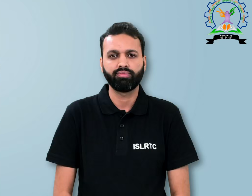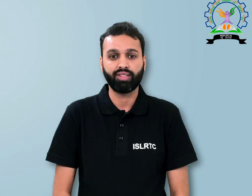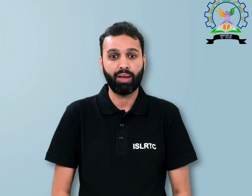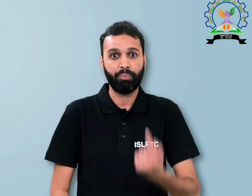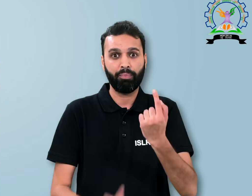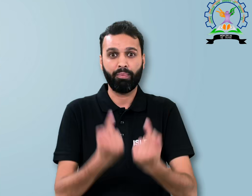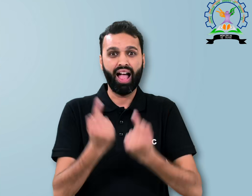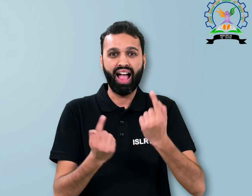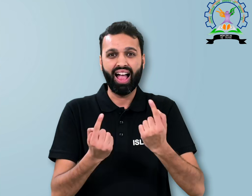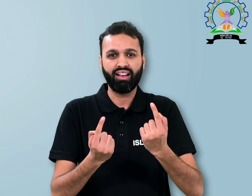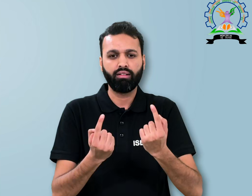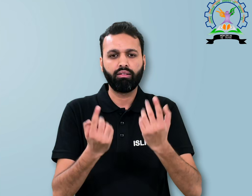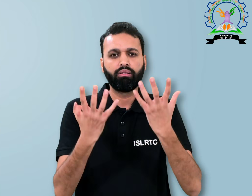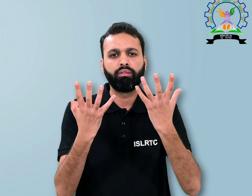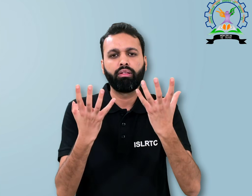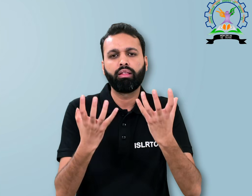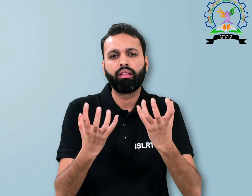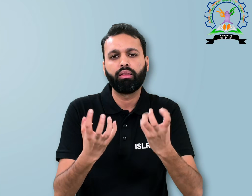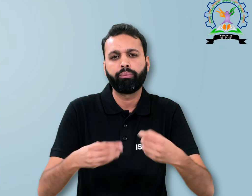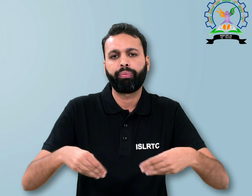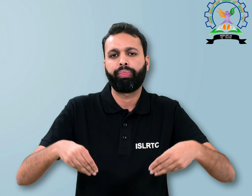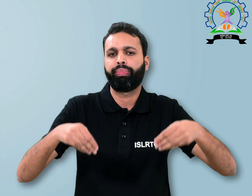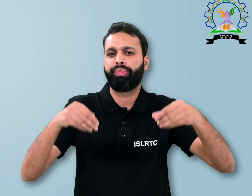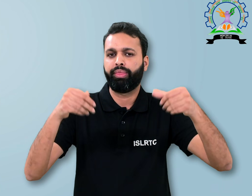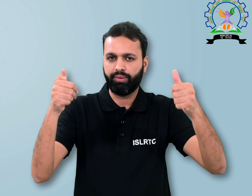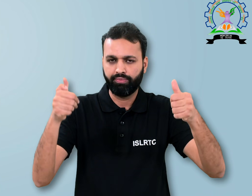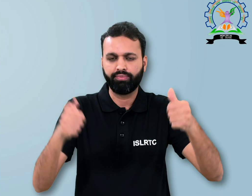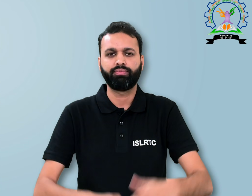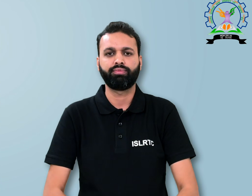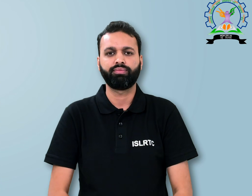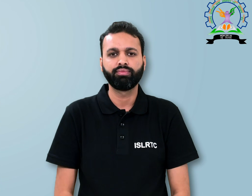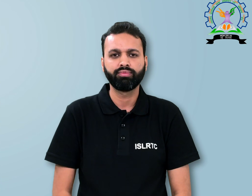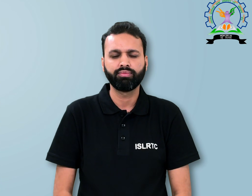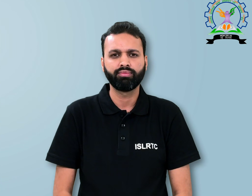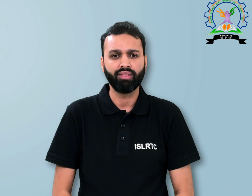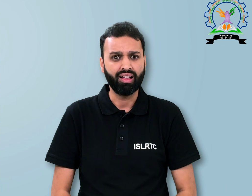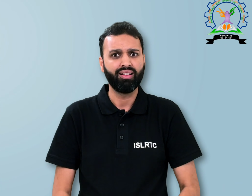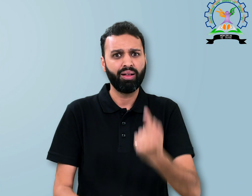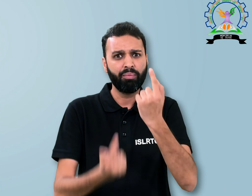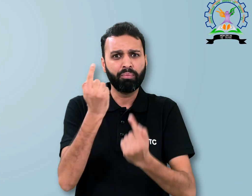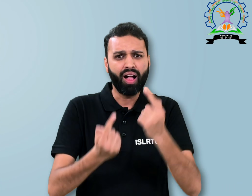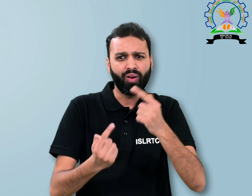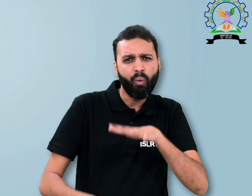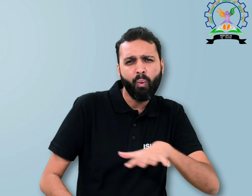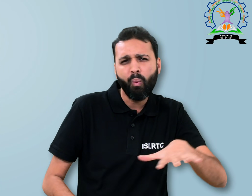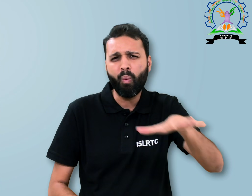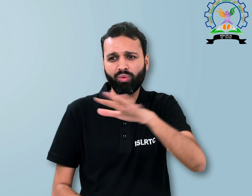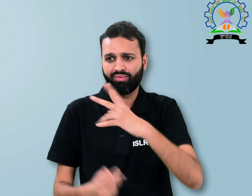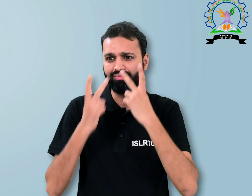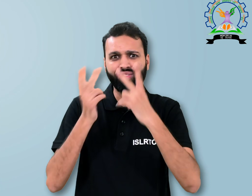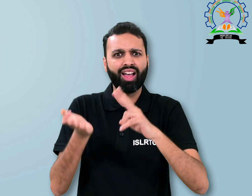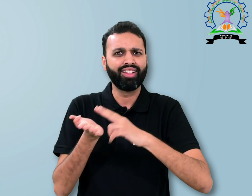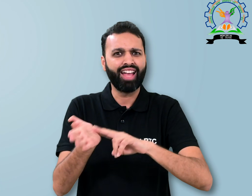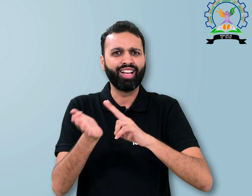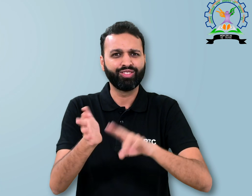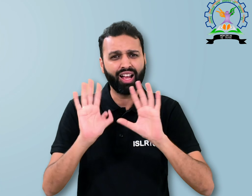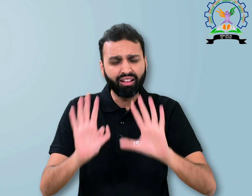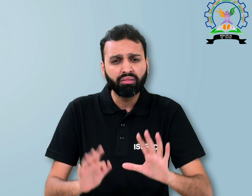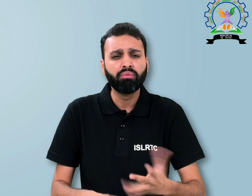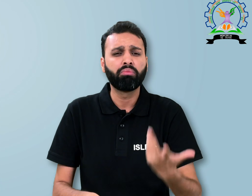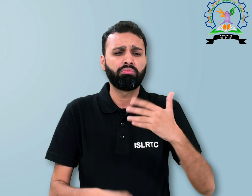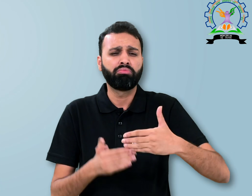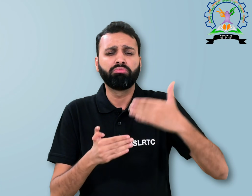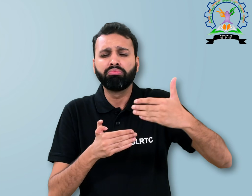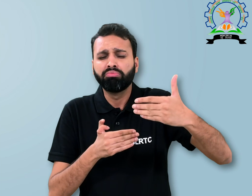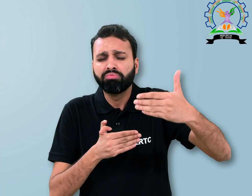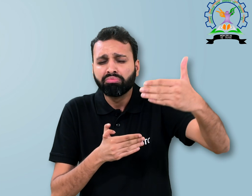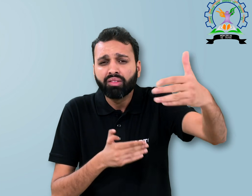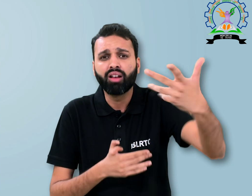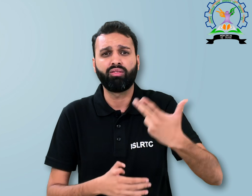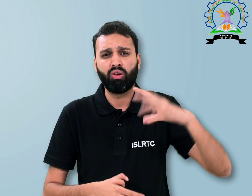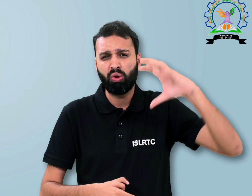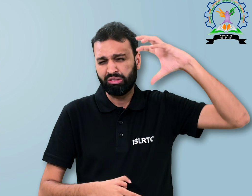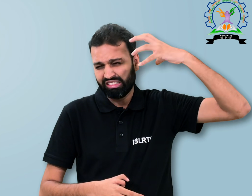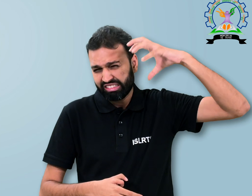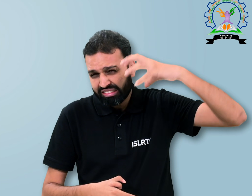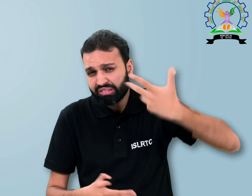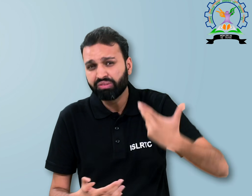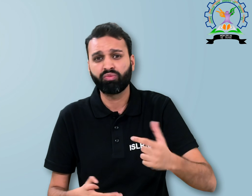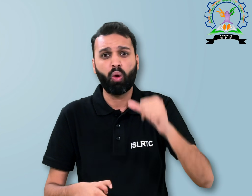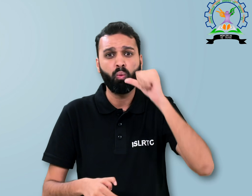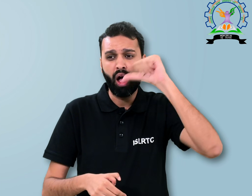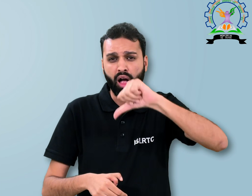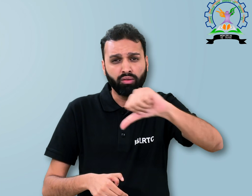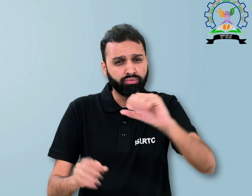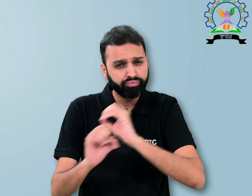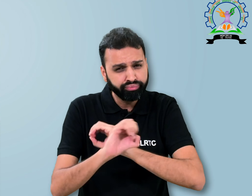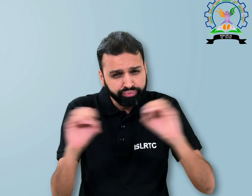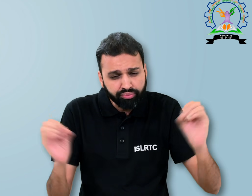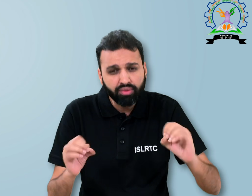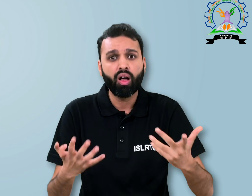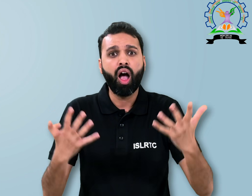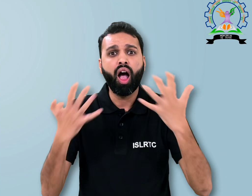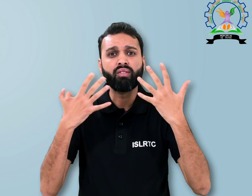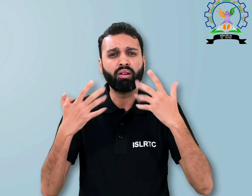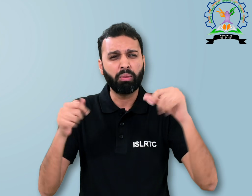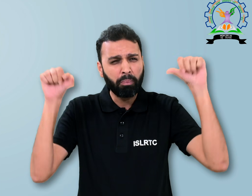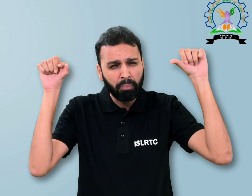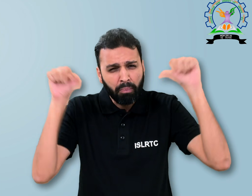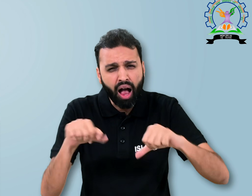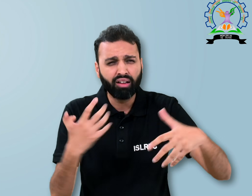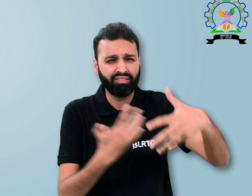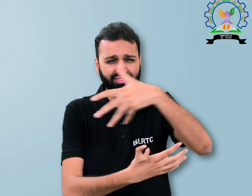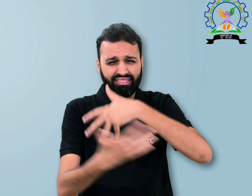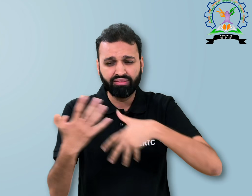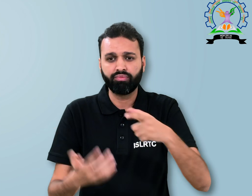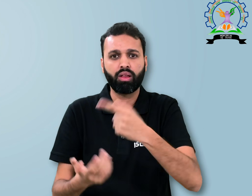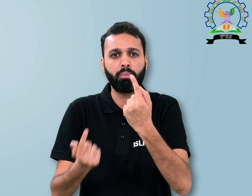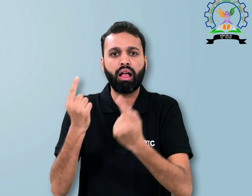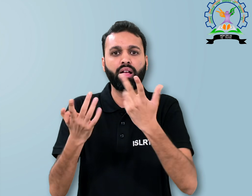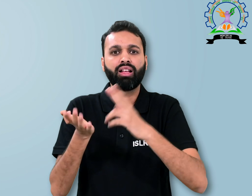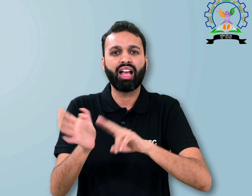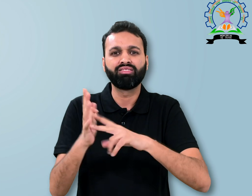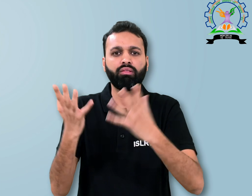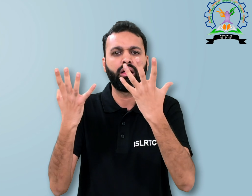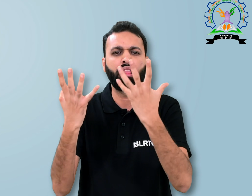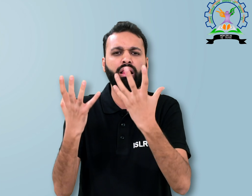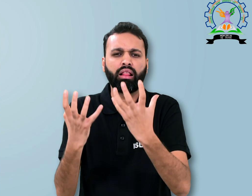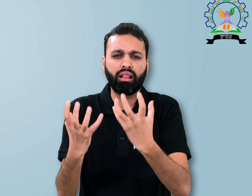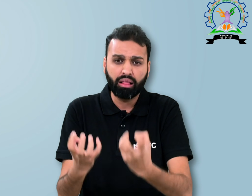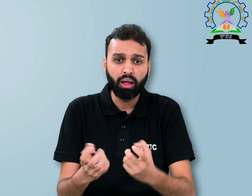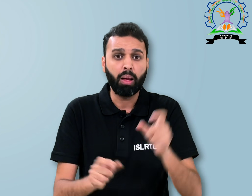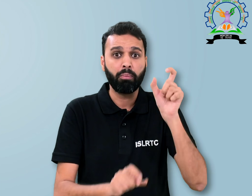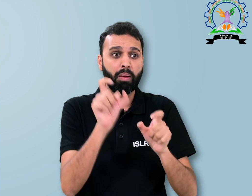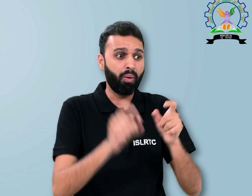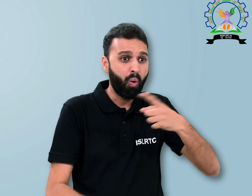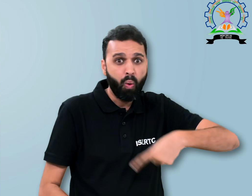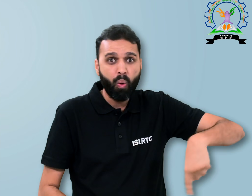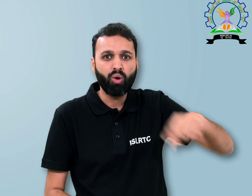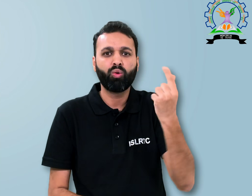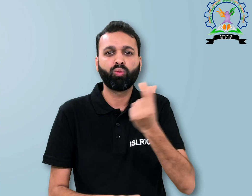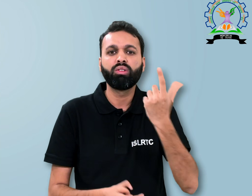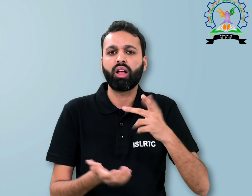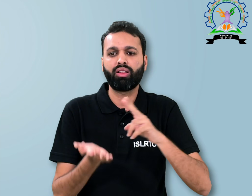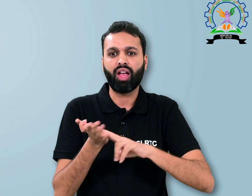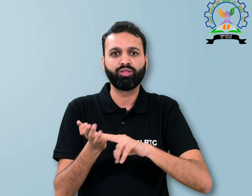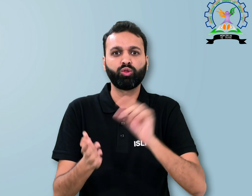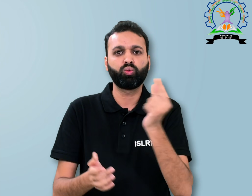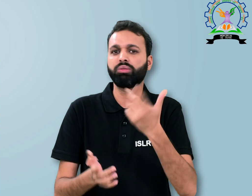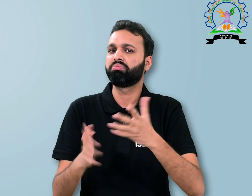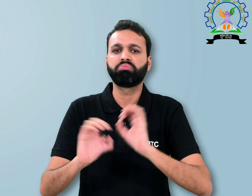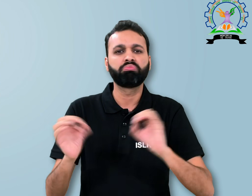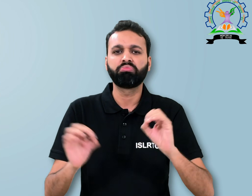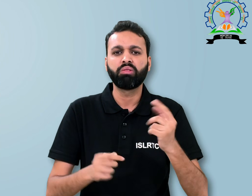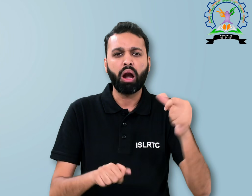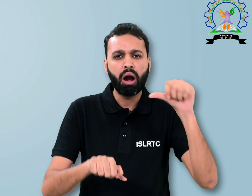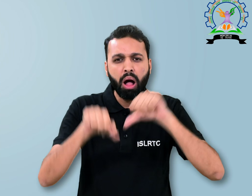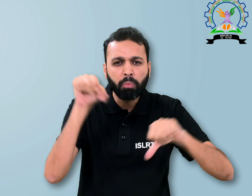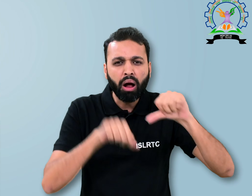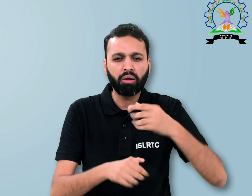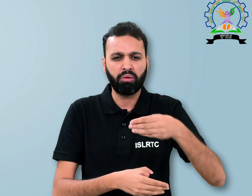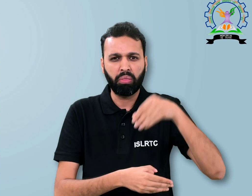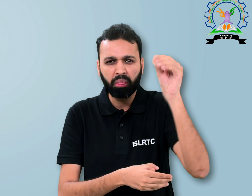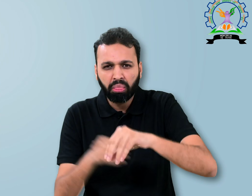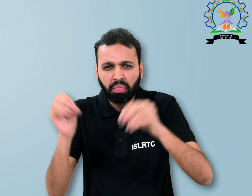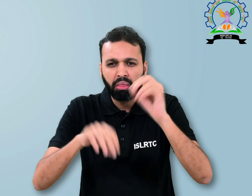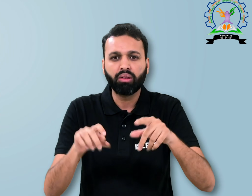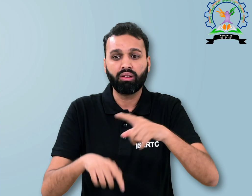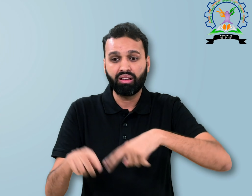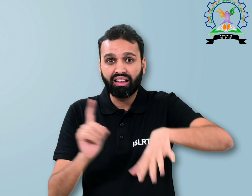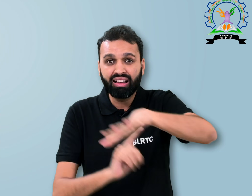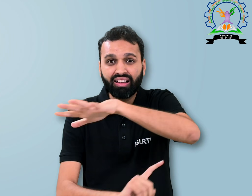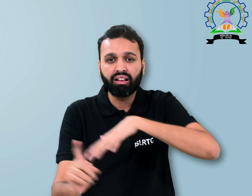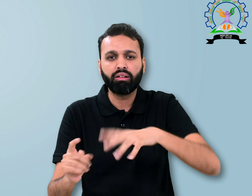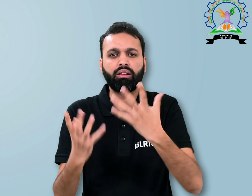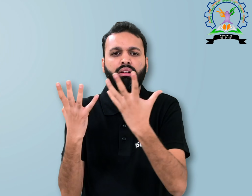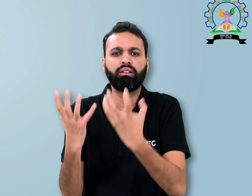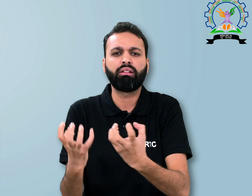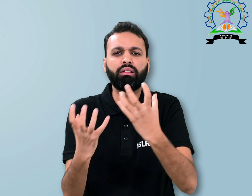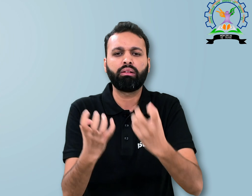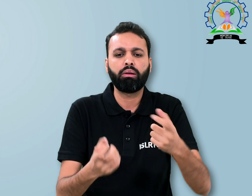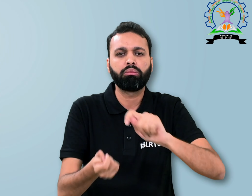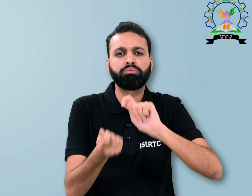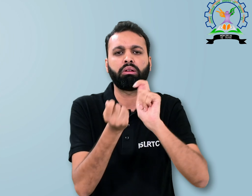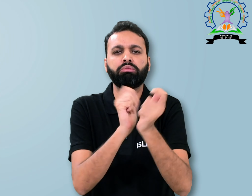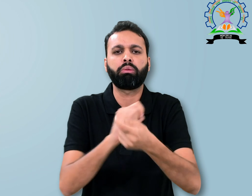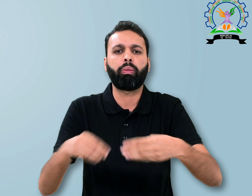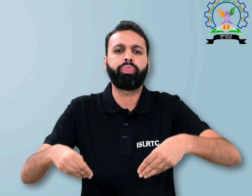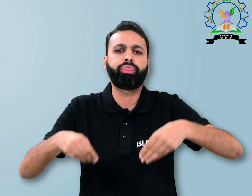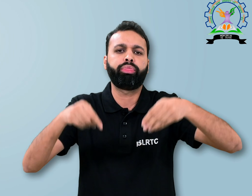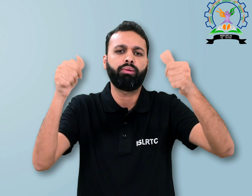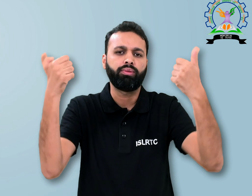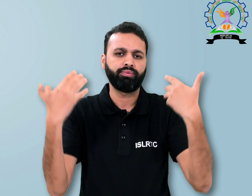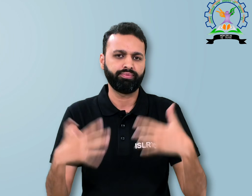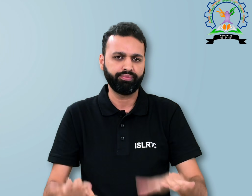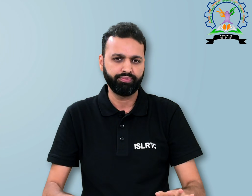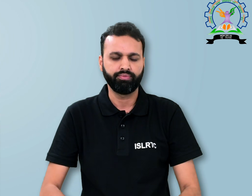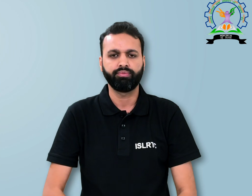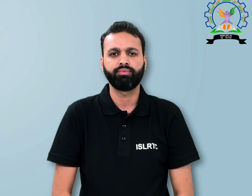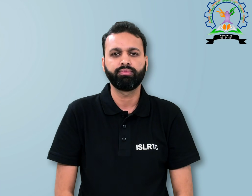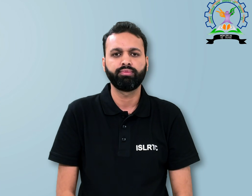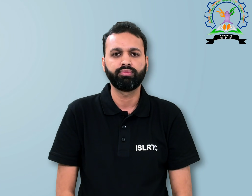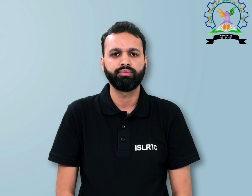Desertification Desertification is the degradation process by which a fertile land changes itself into a desert by losing its flora and fauna, this can be caused by drought, deforestation, climate change, human activities or improper agriculture.